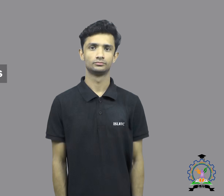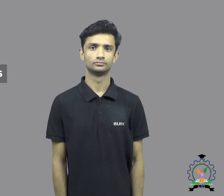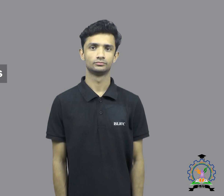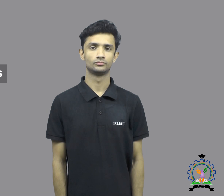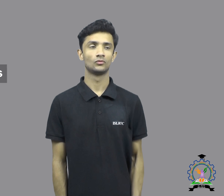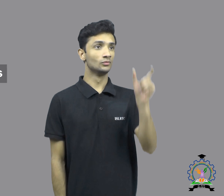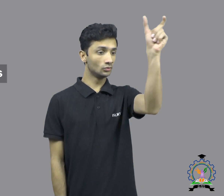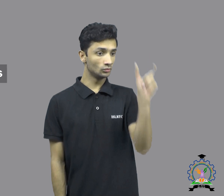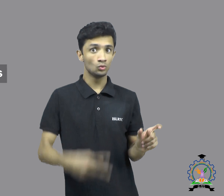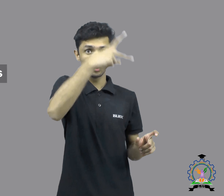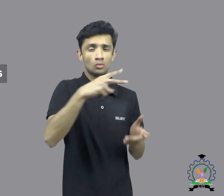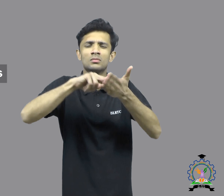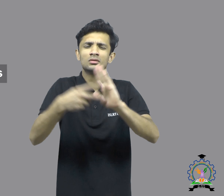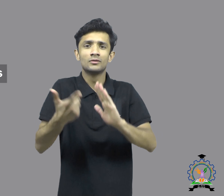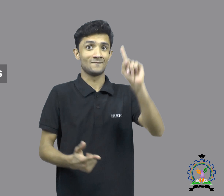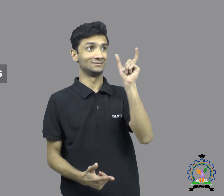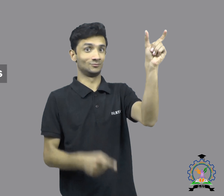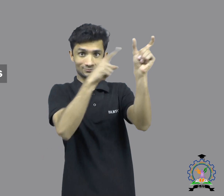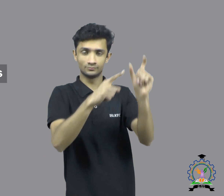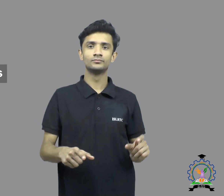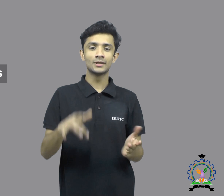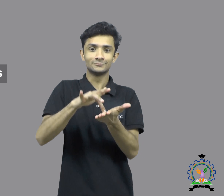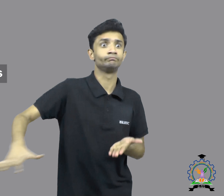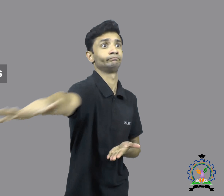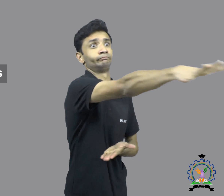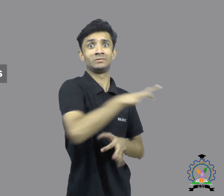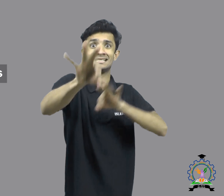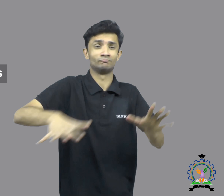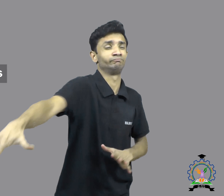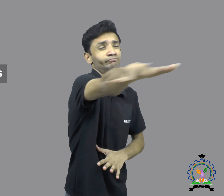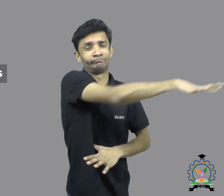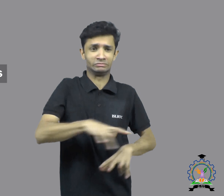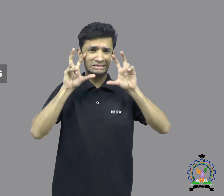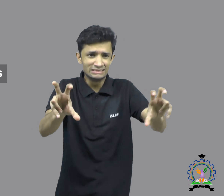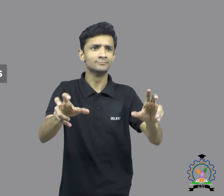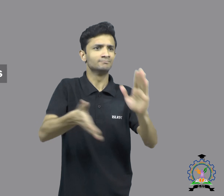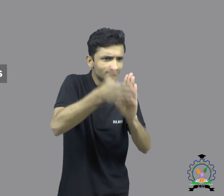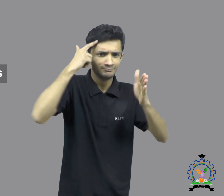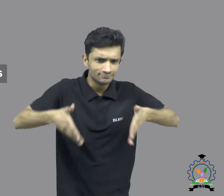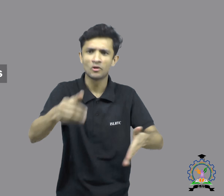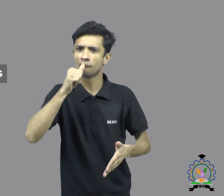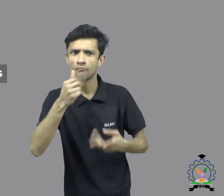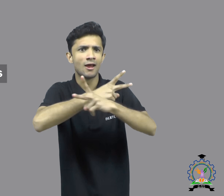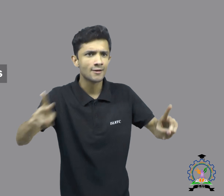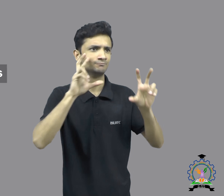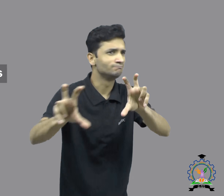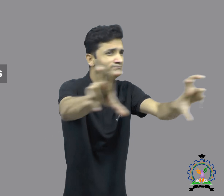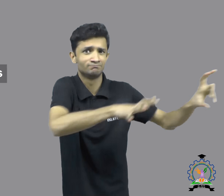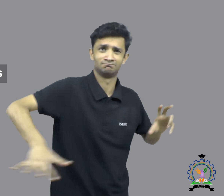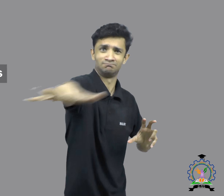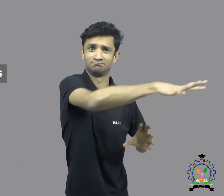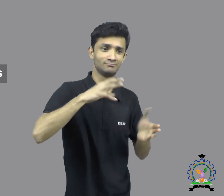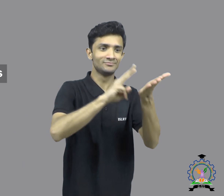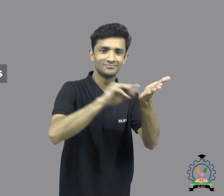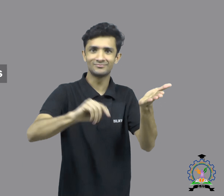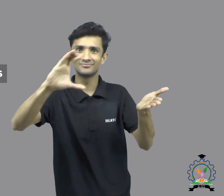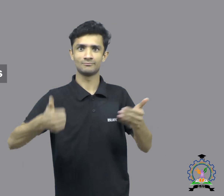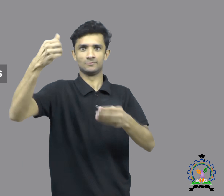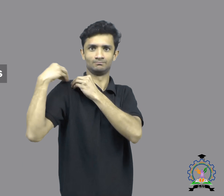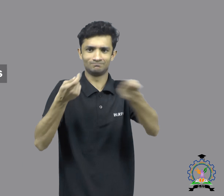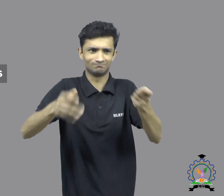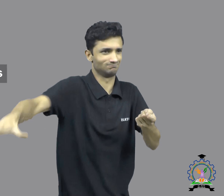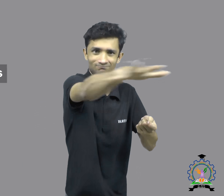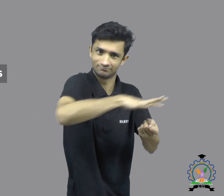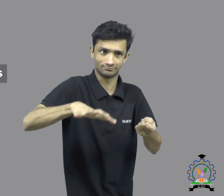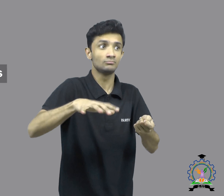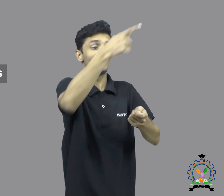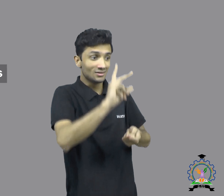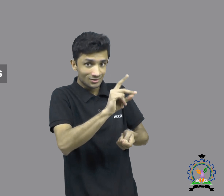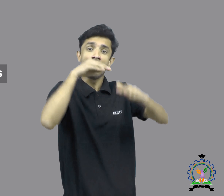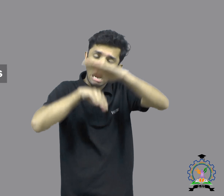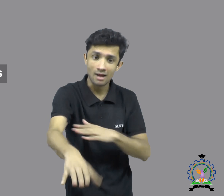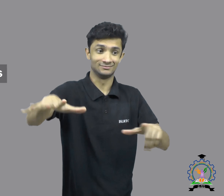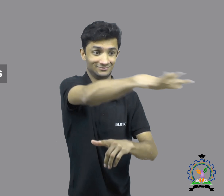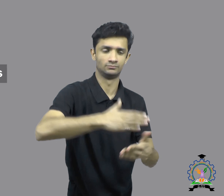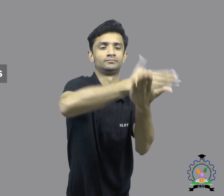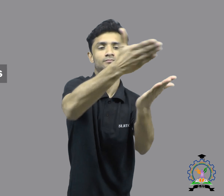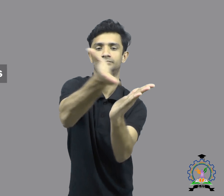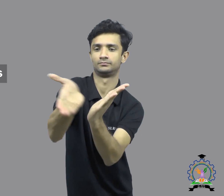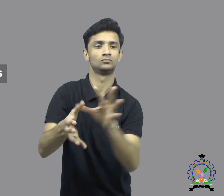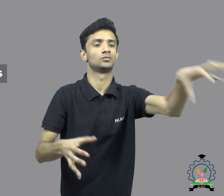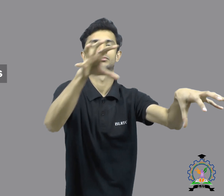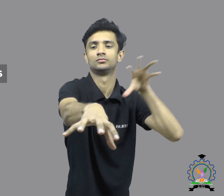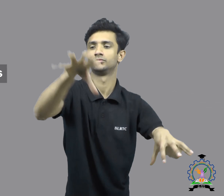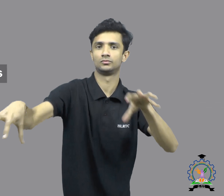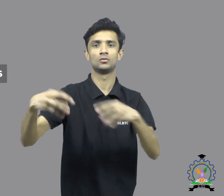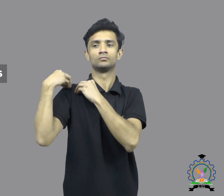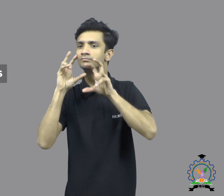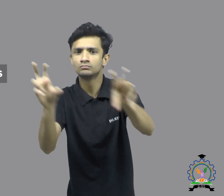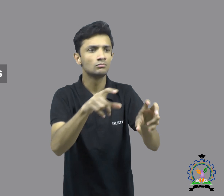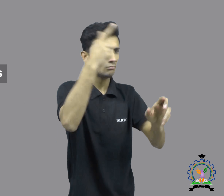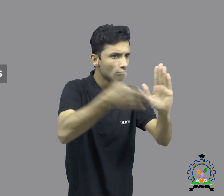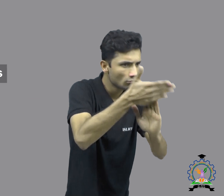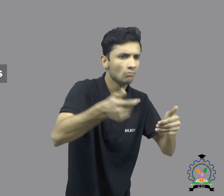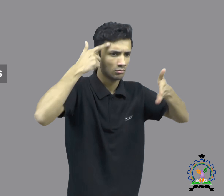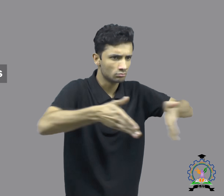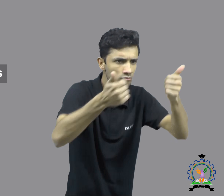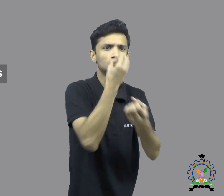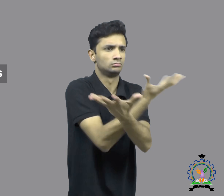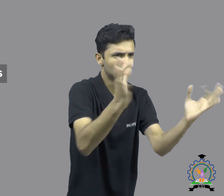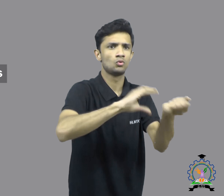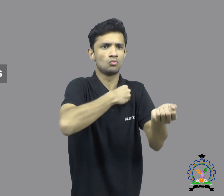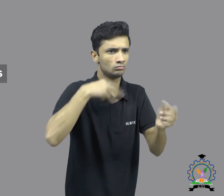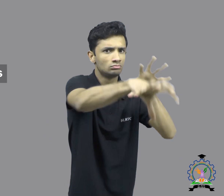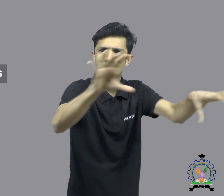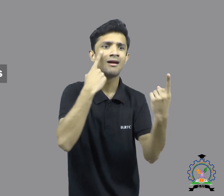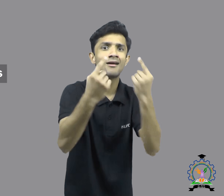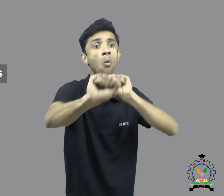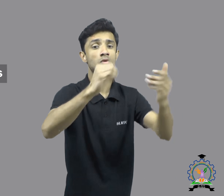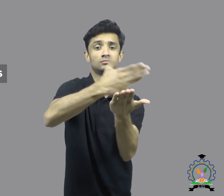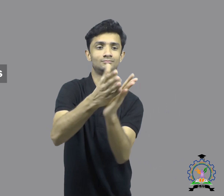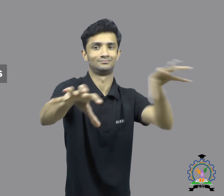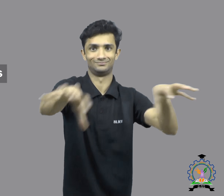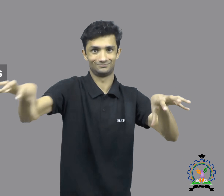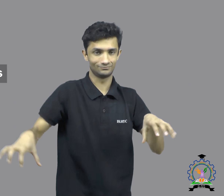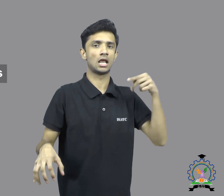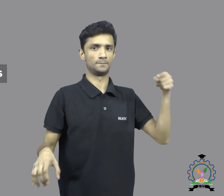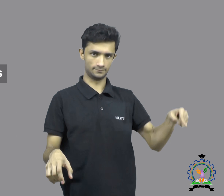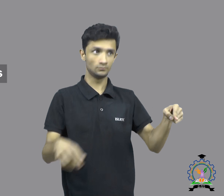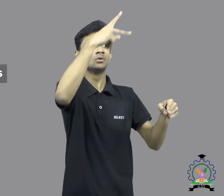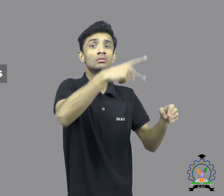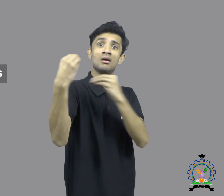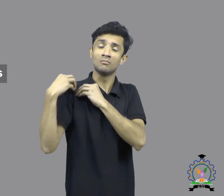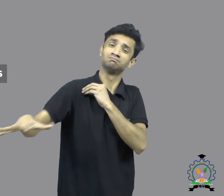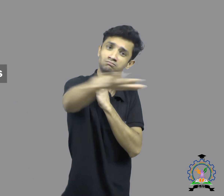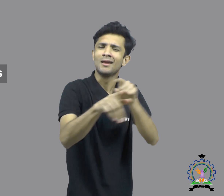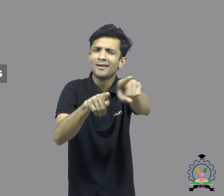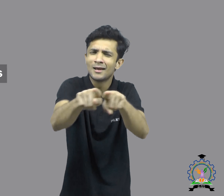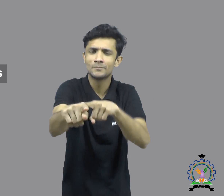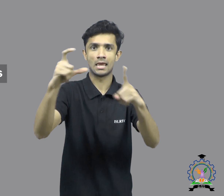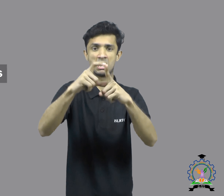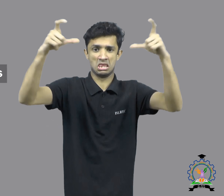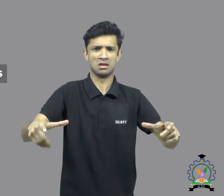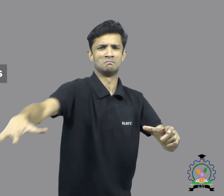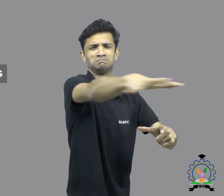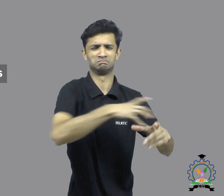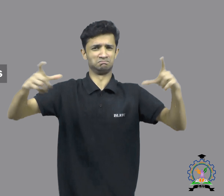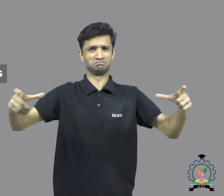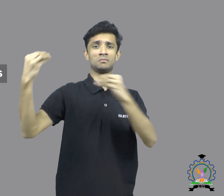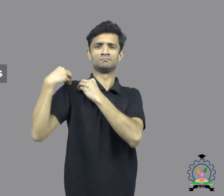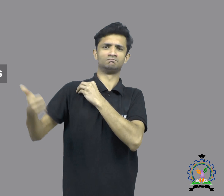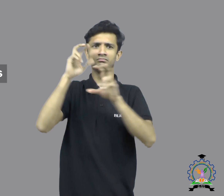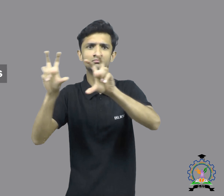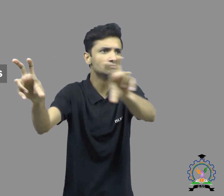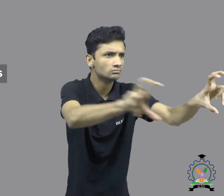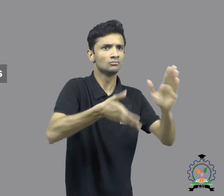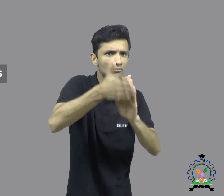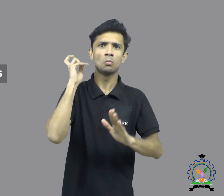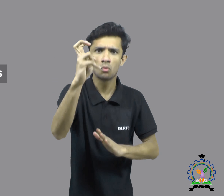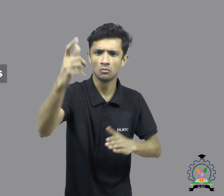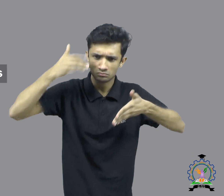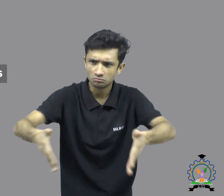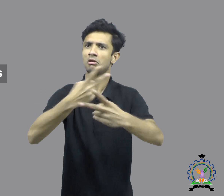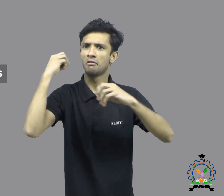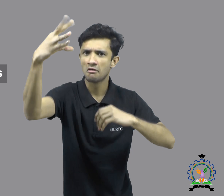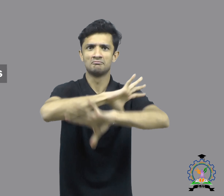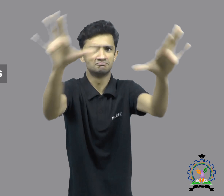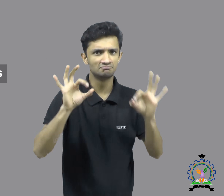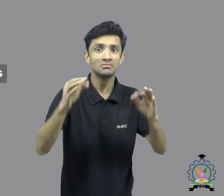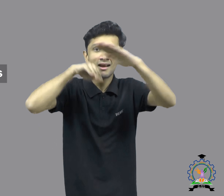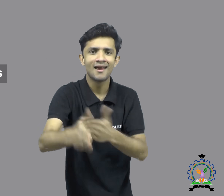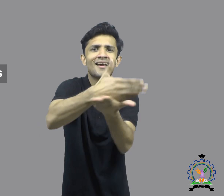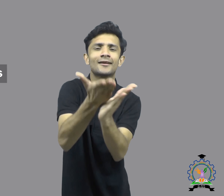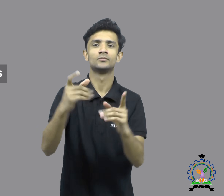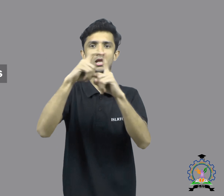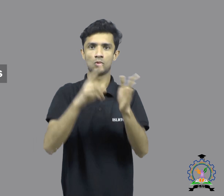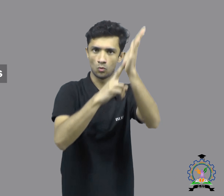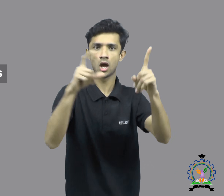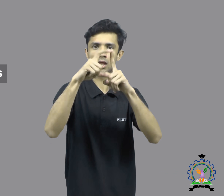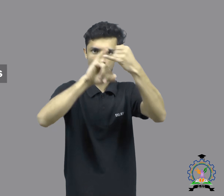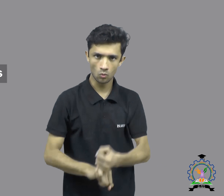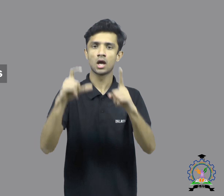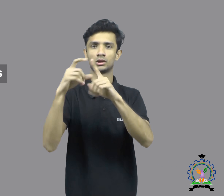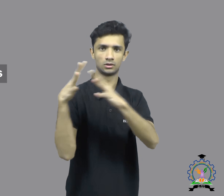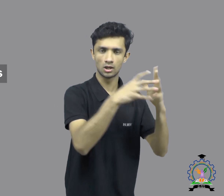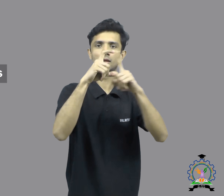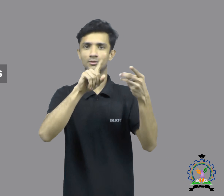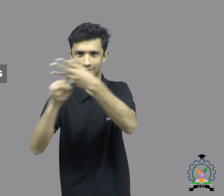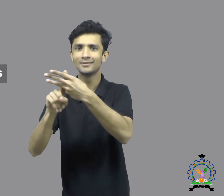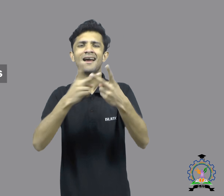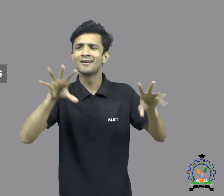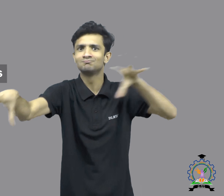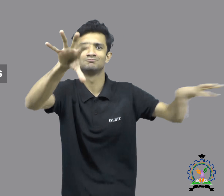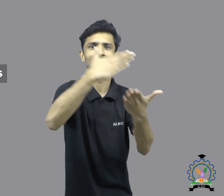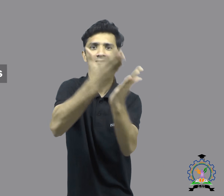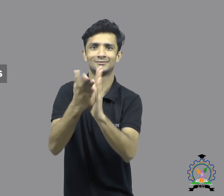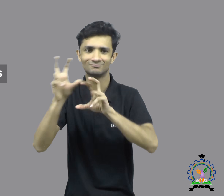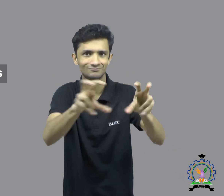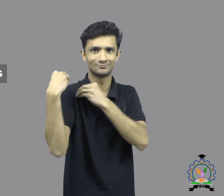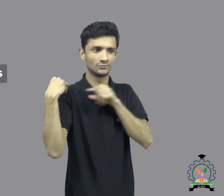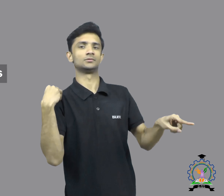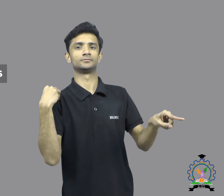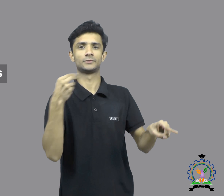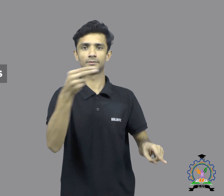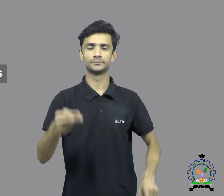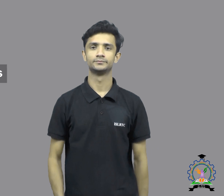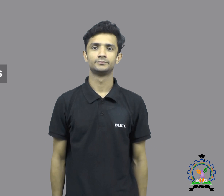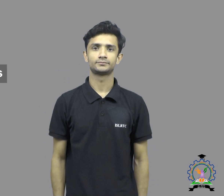Councillors and Ward councillors